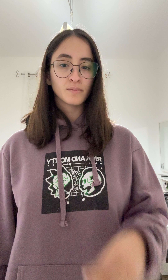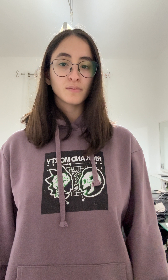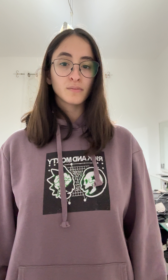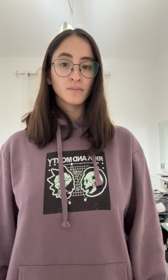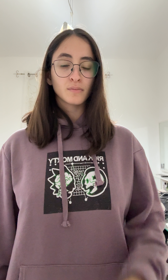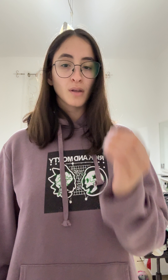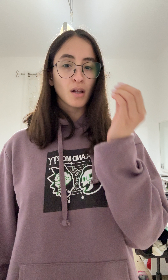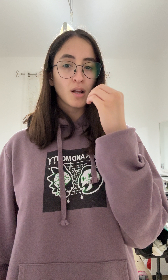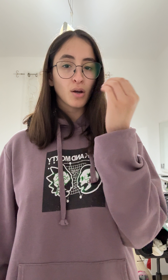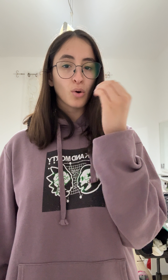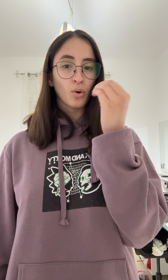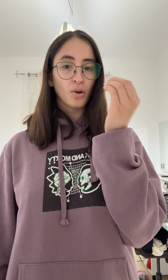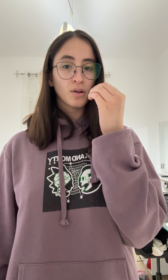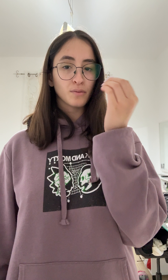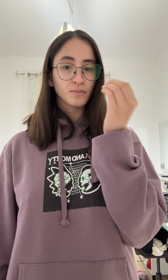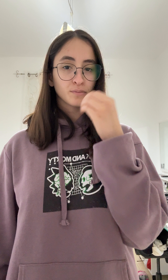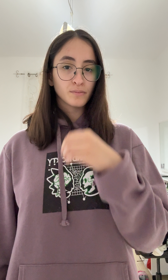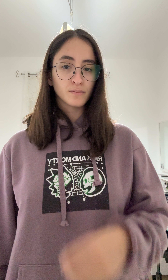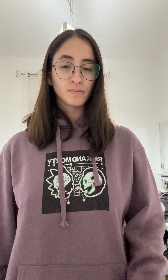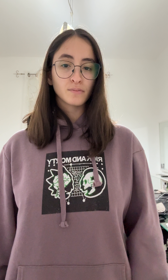לאכול